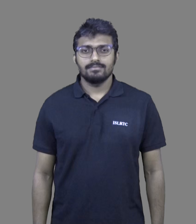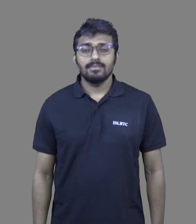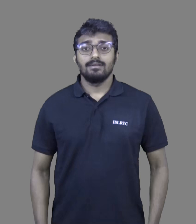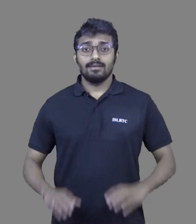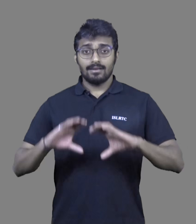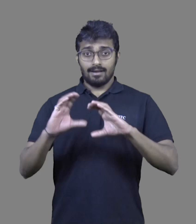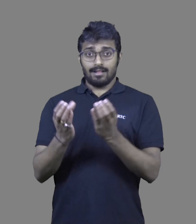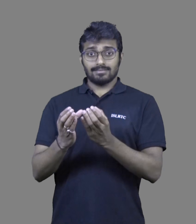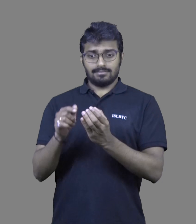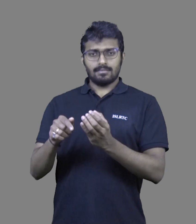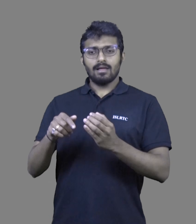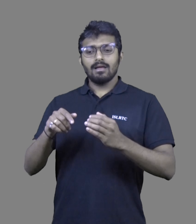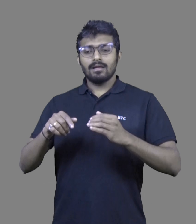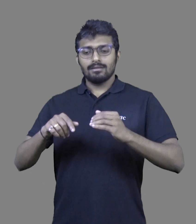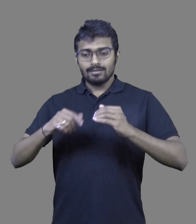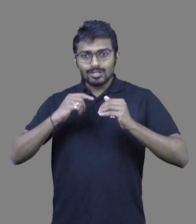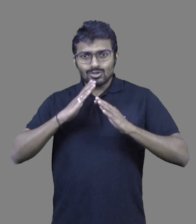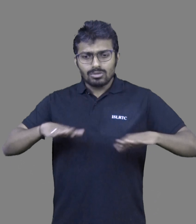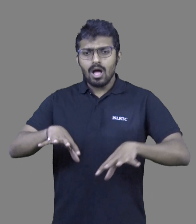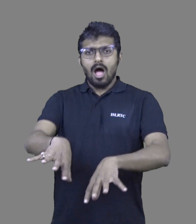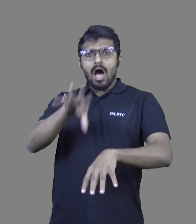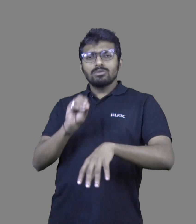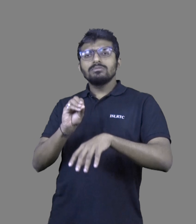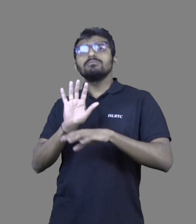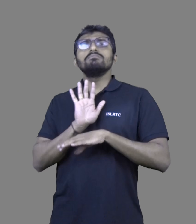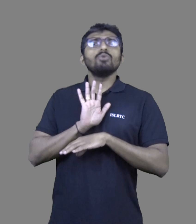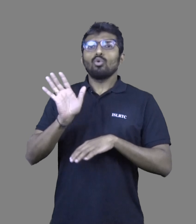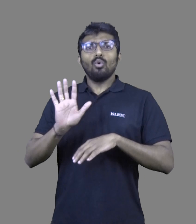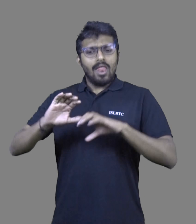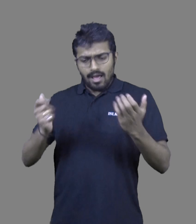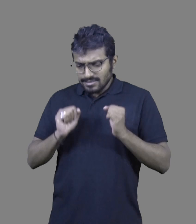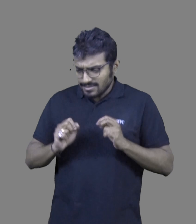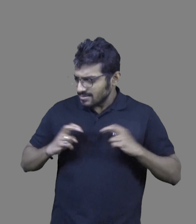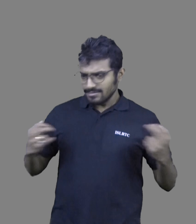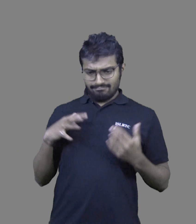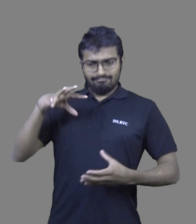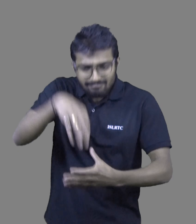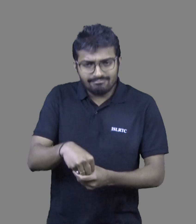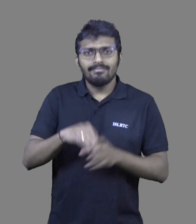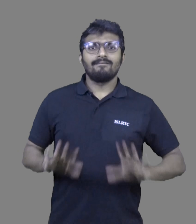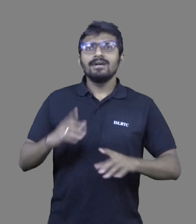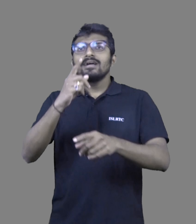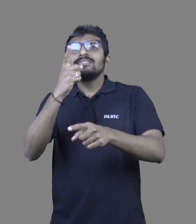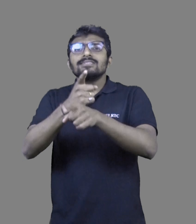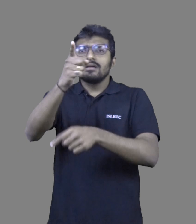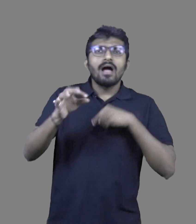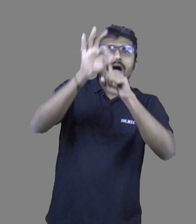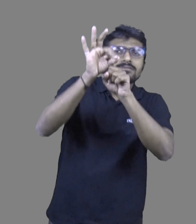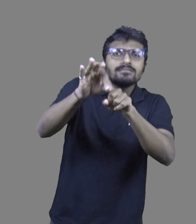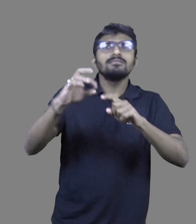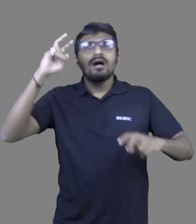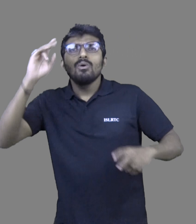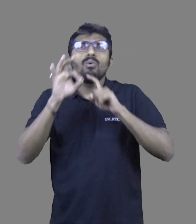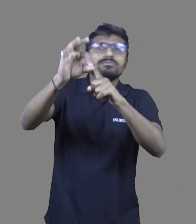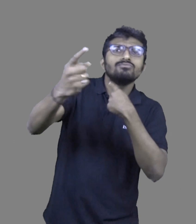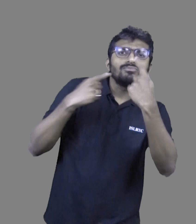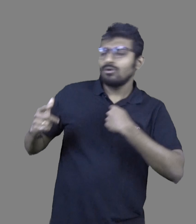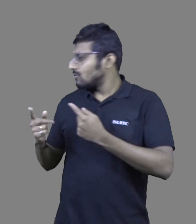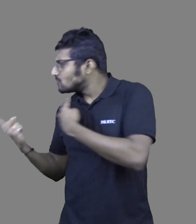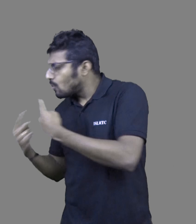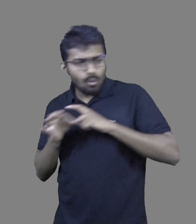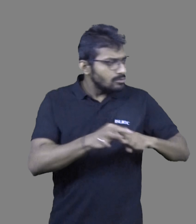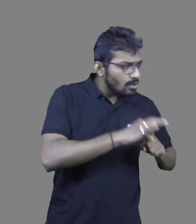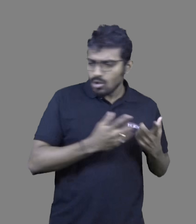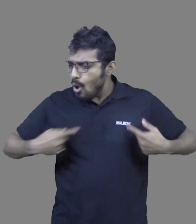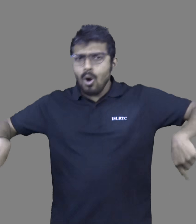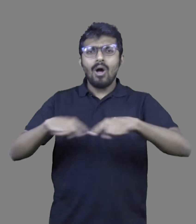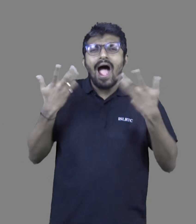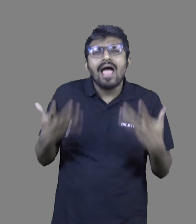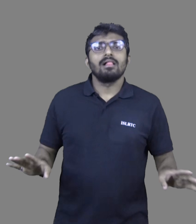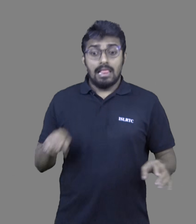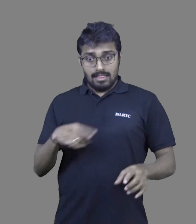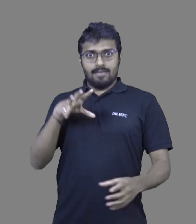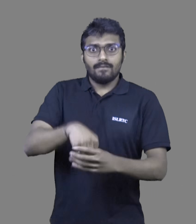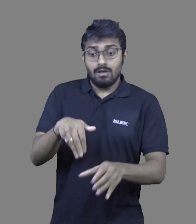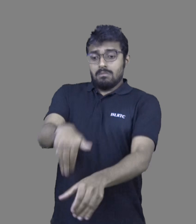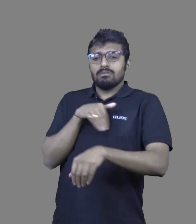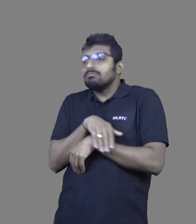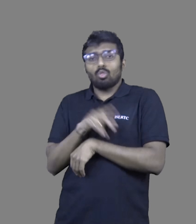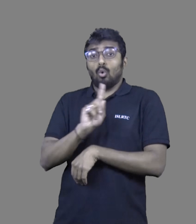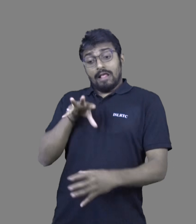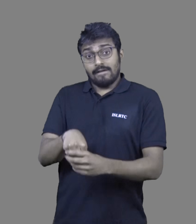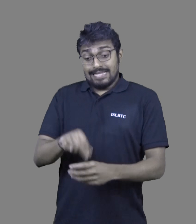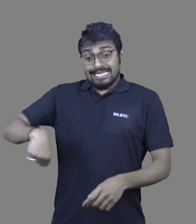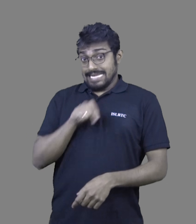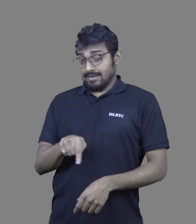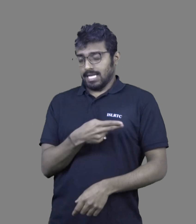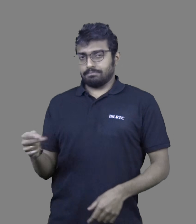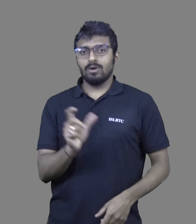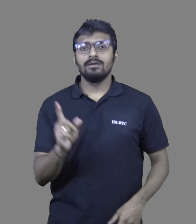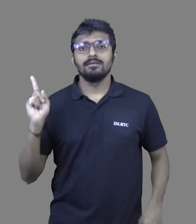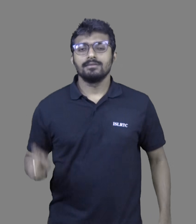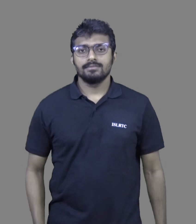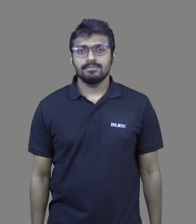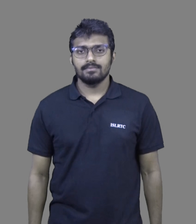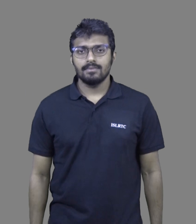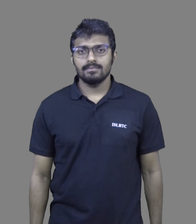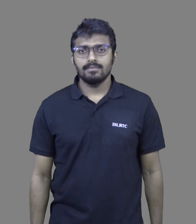Class Participation